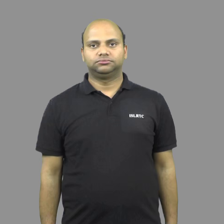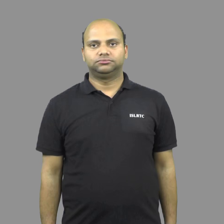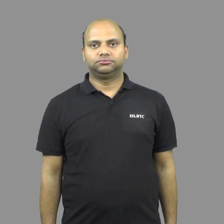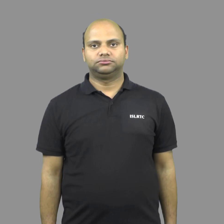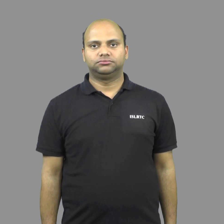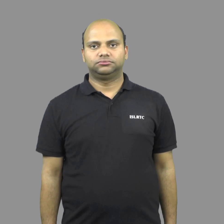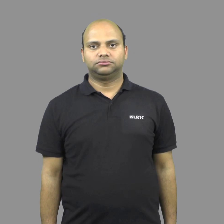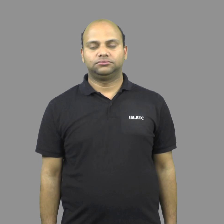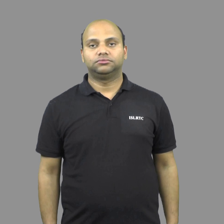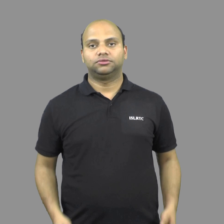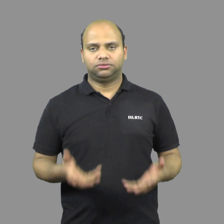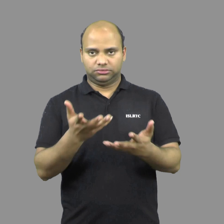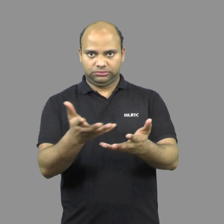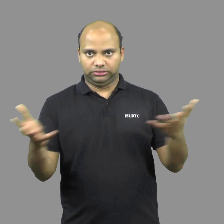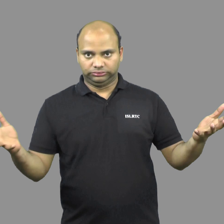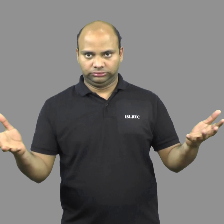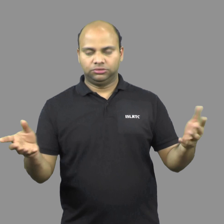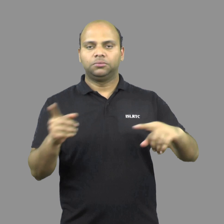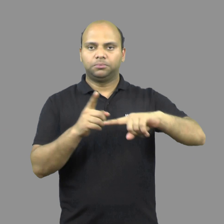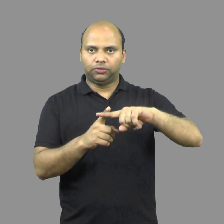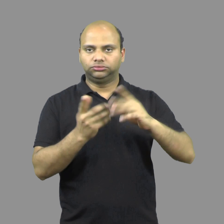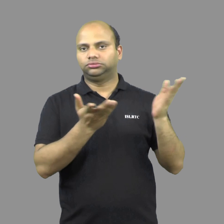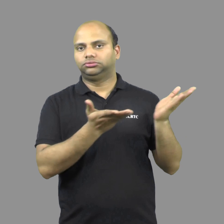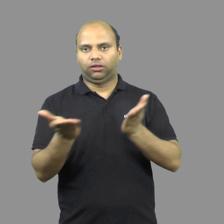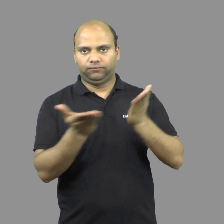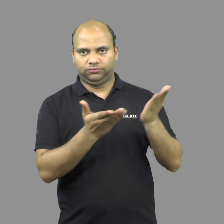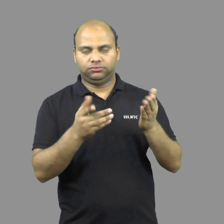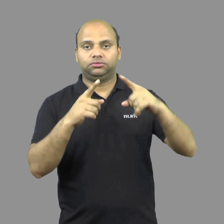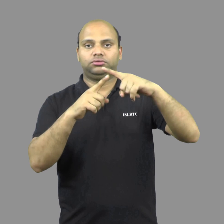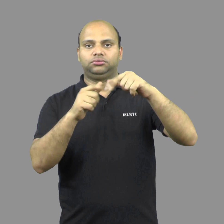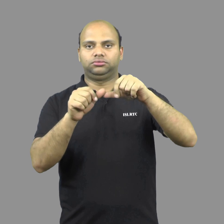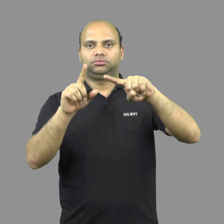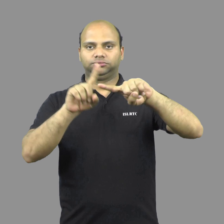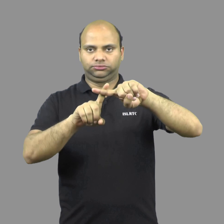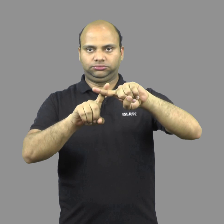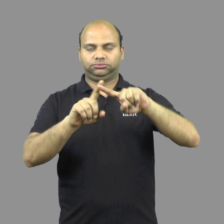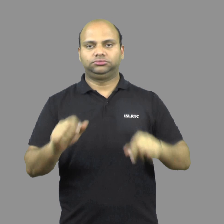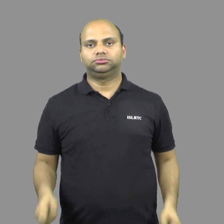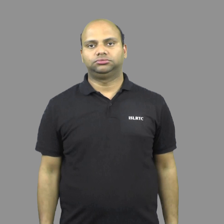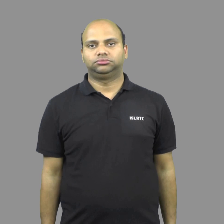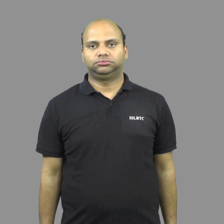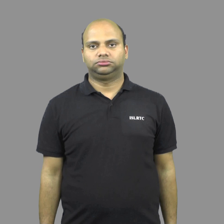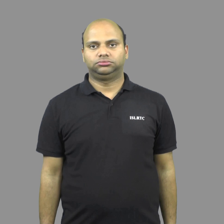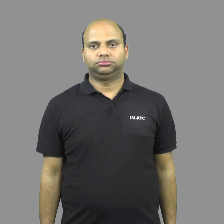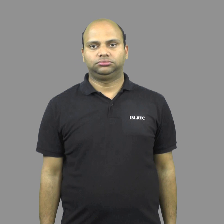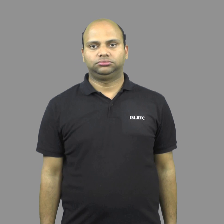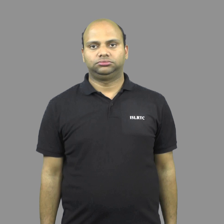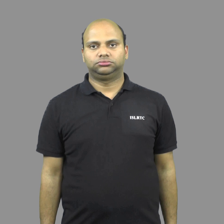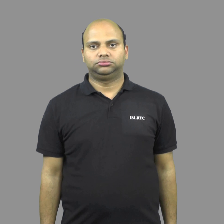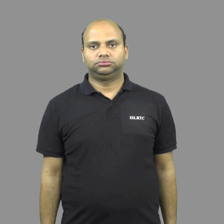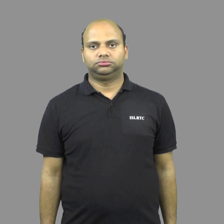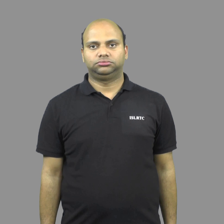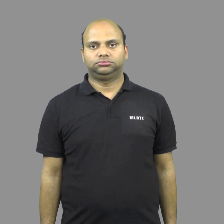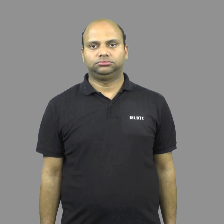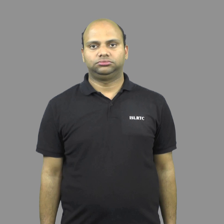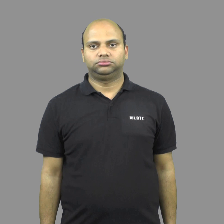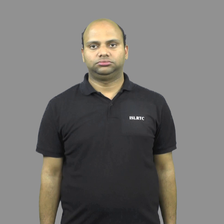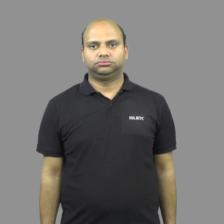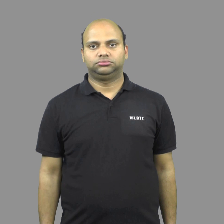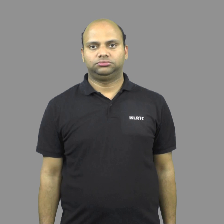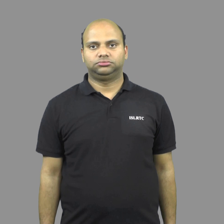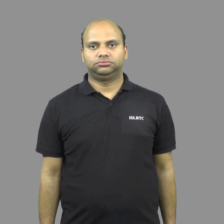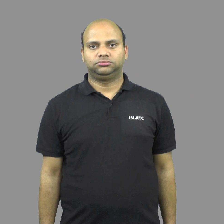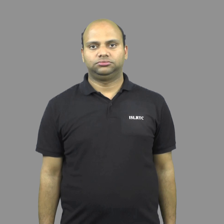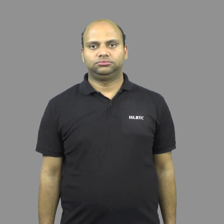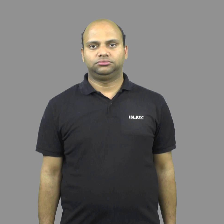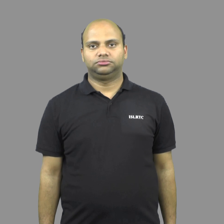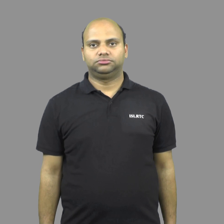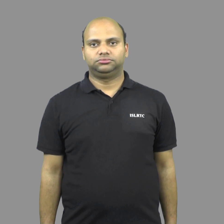GST